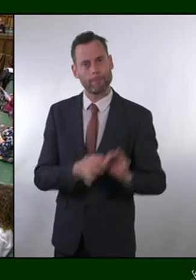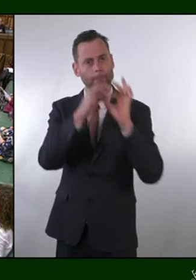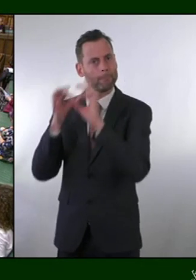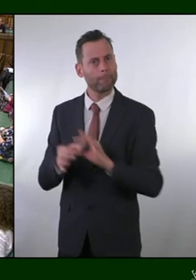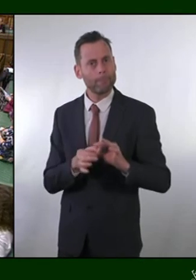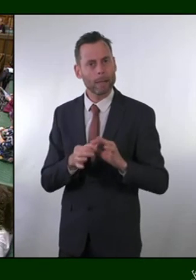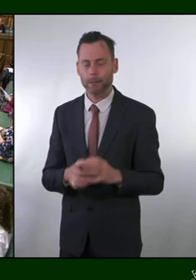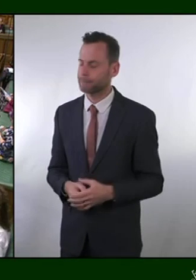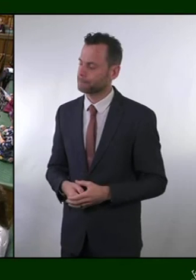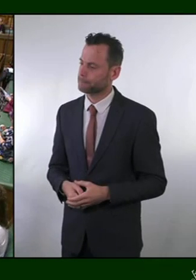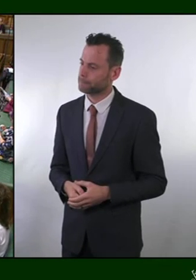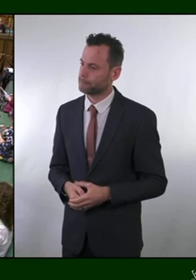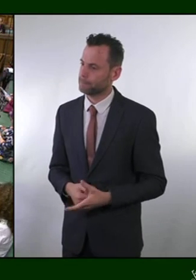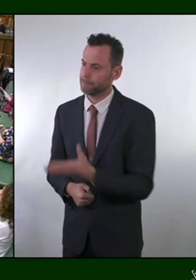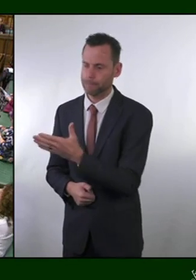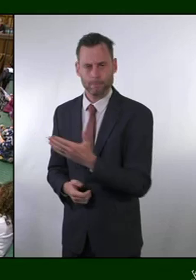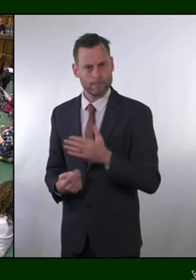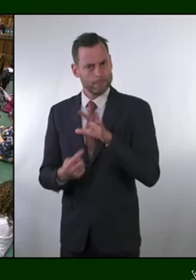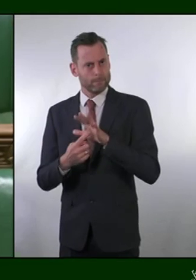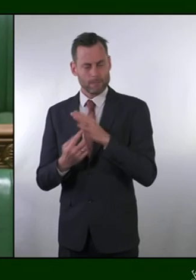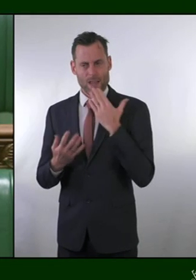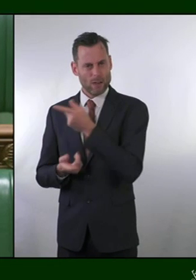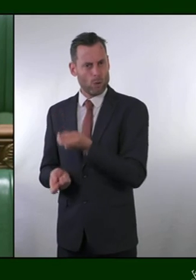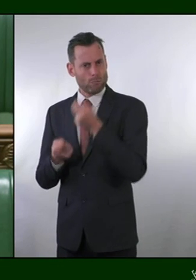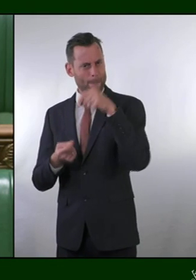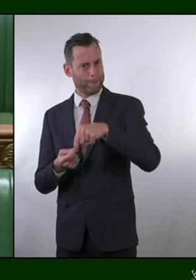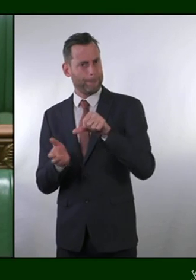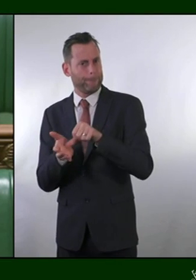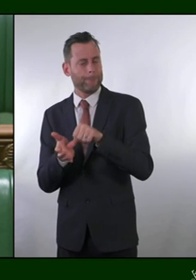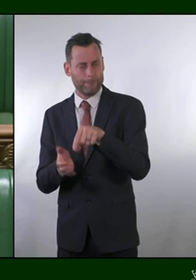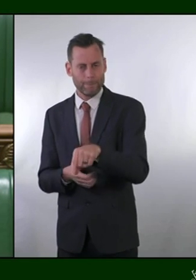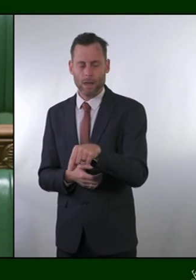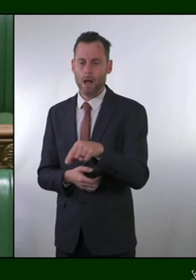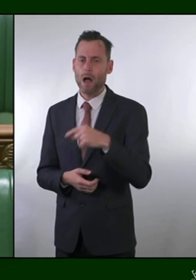I am very grateful to the hon. Lady for pointing that out.